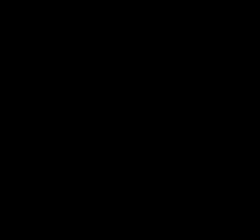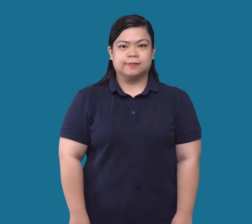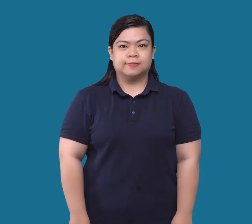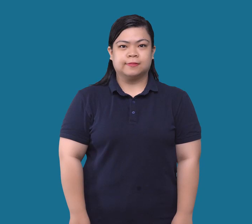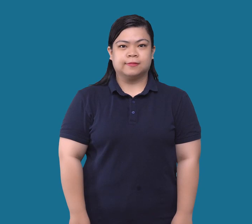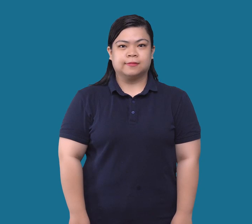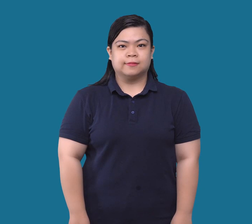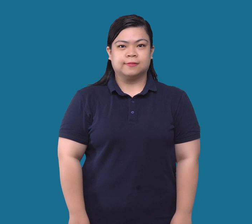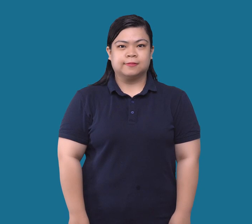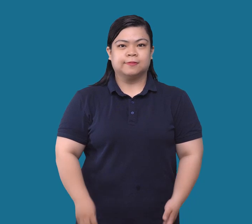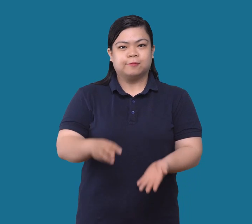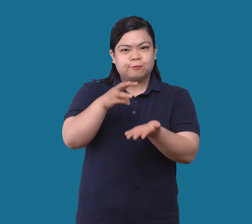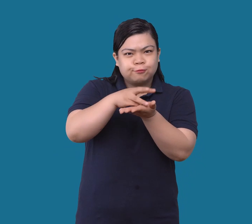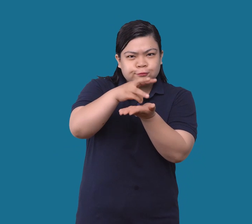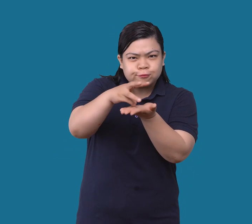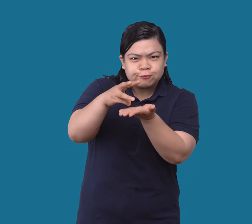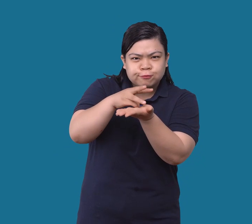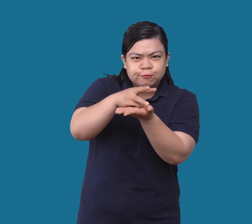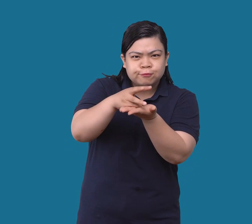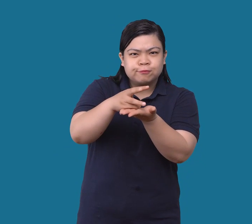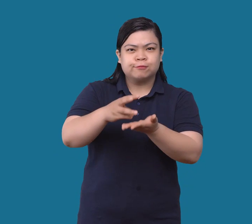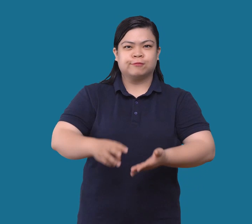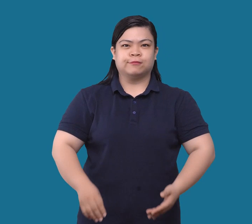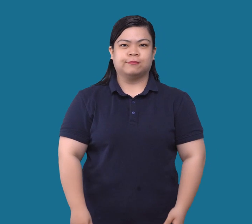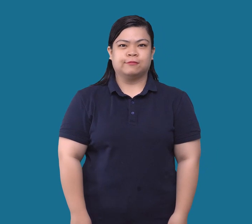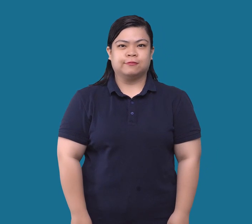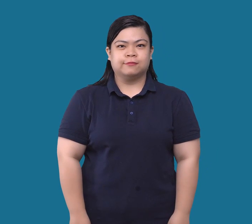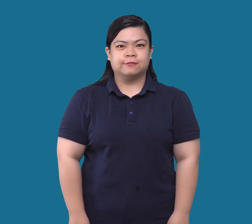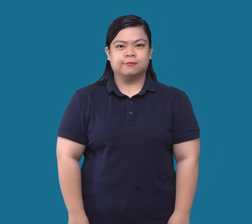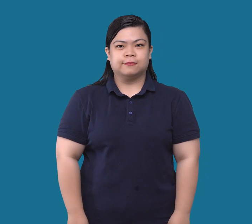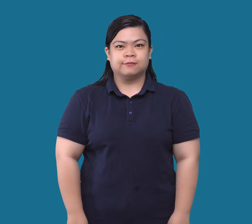thóc (gạo)